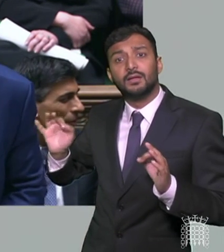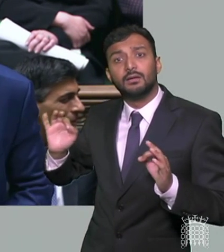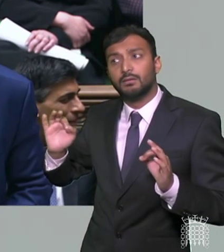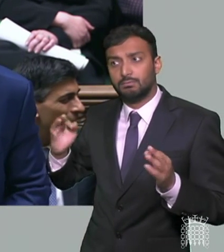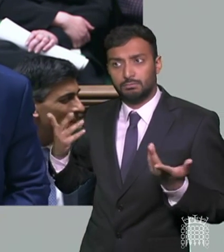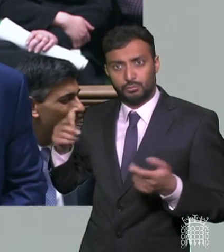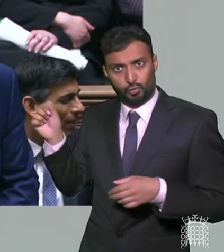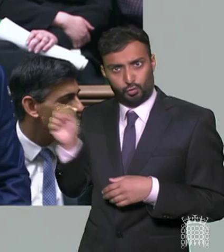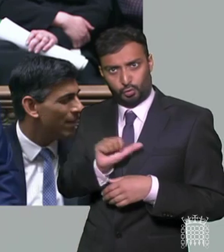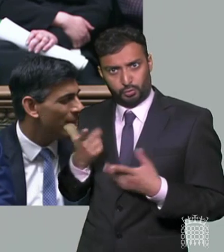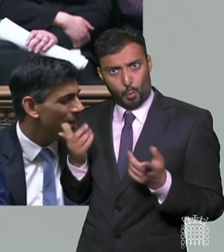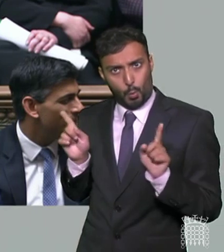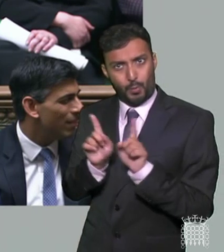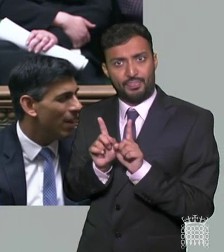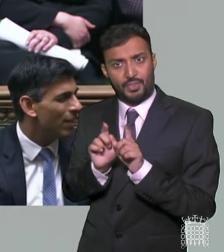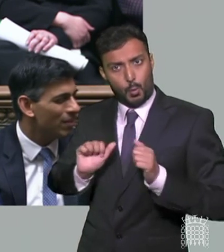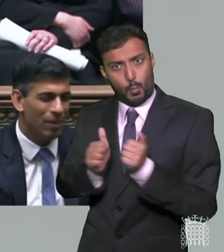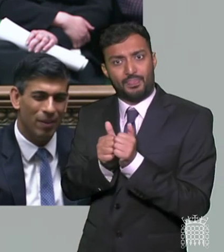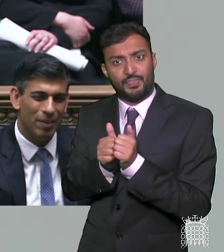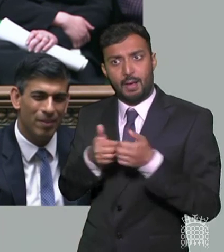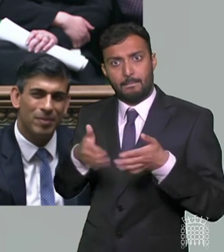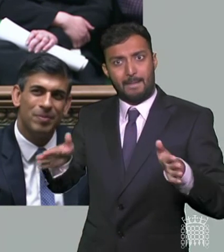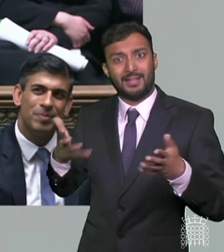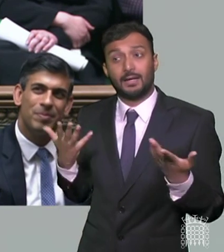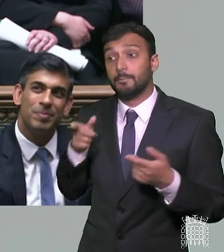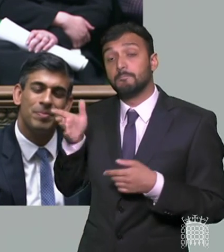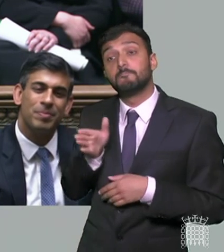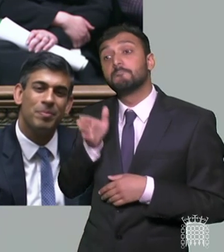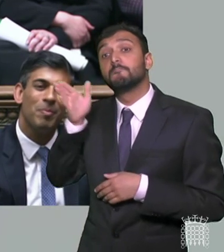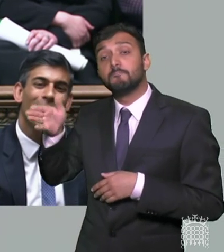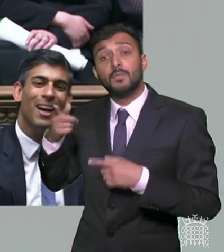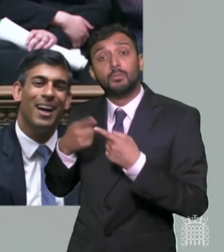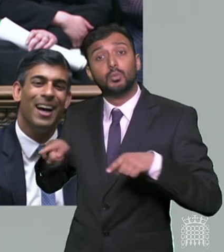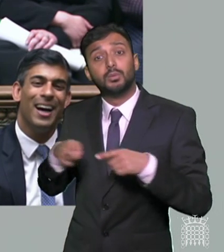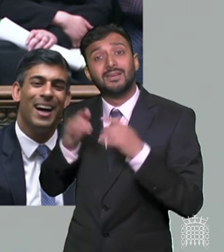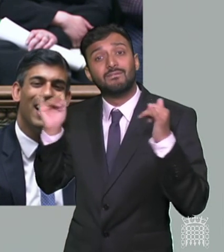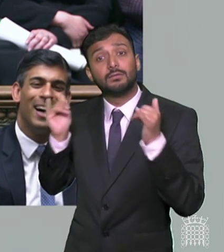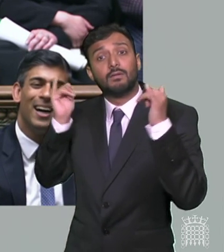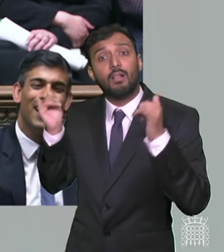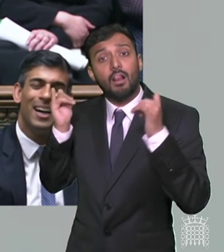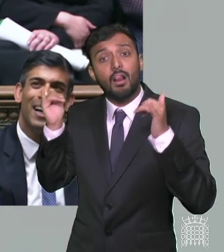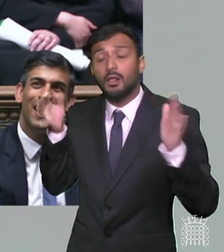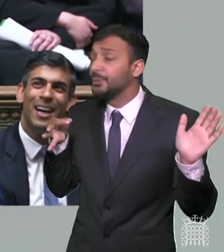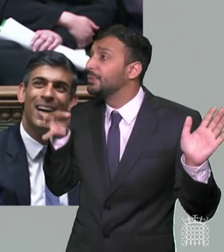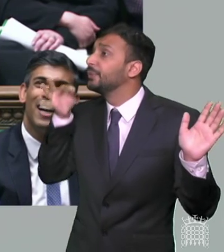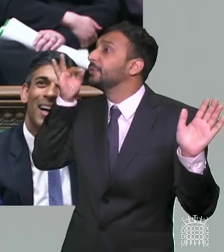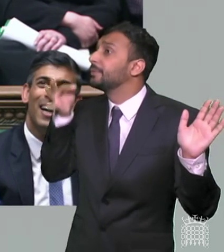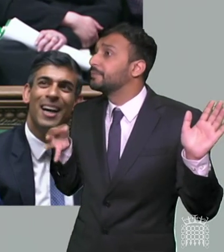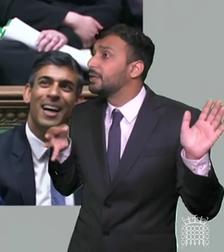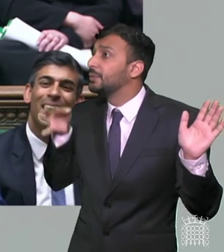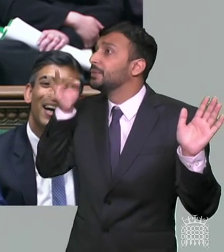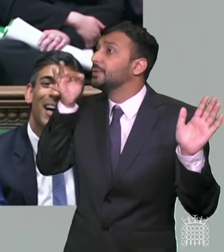She was at the Glyndebourne music festival, sipping champagne and listening to opera.